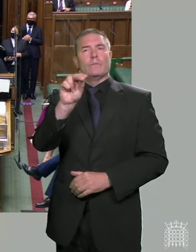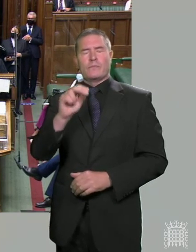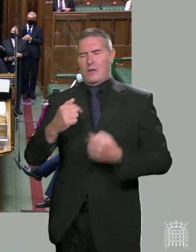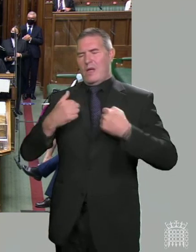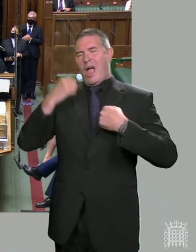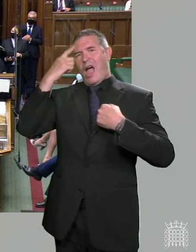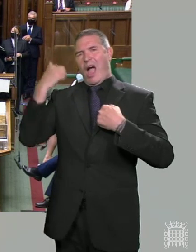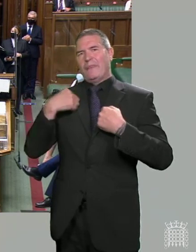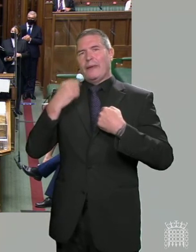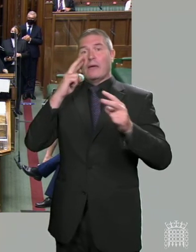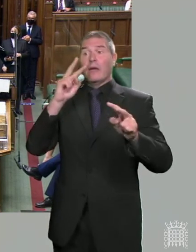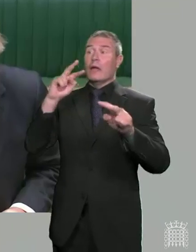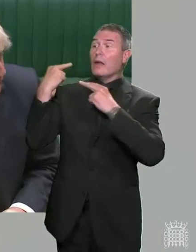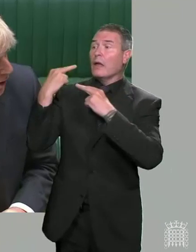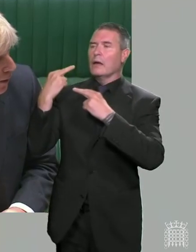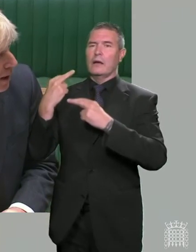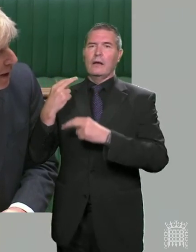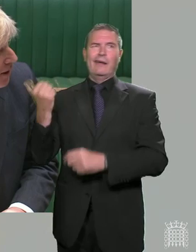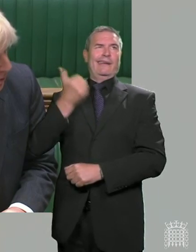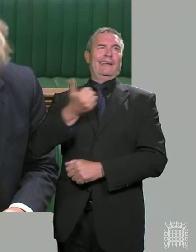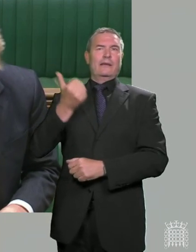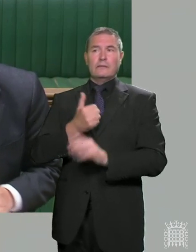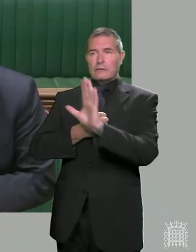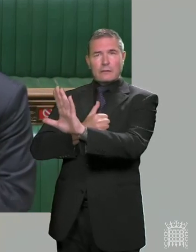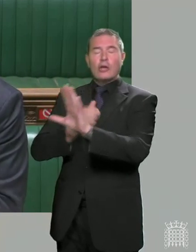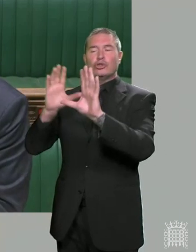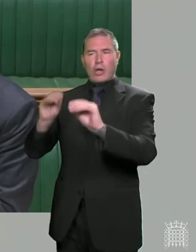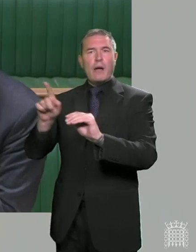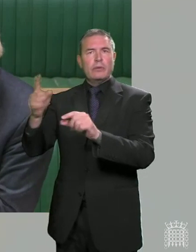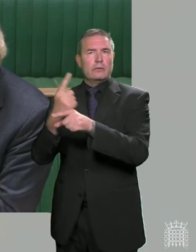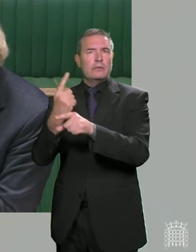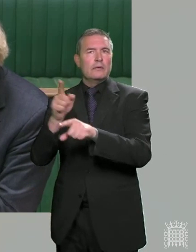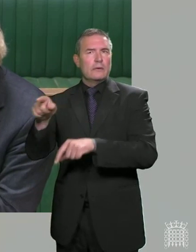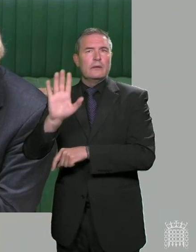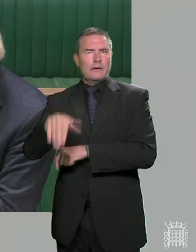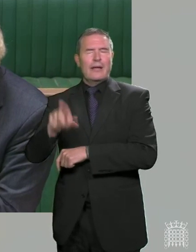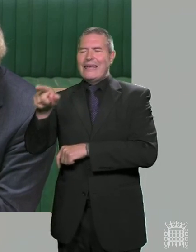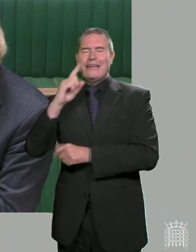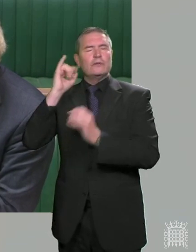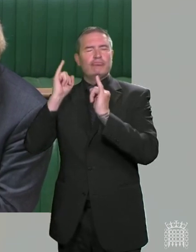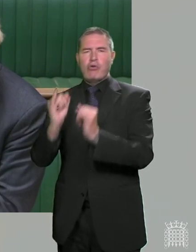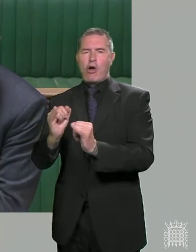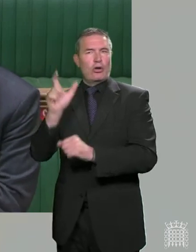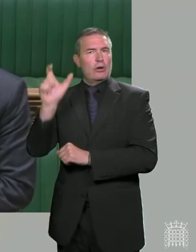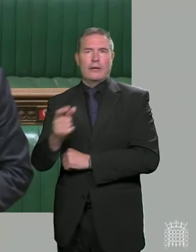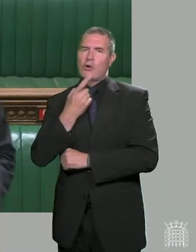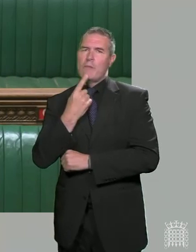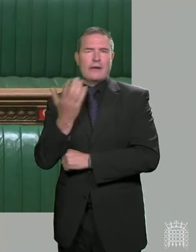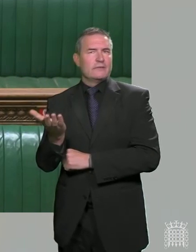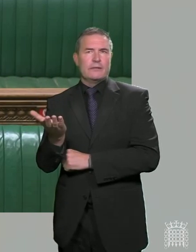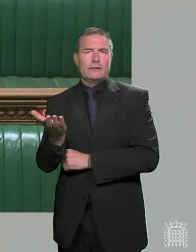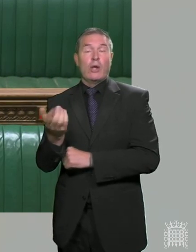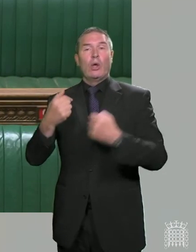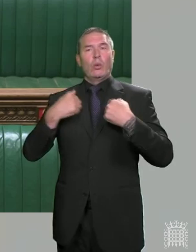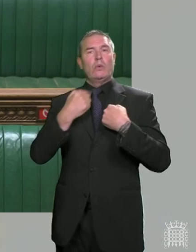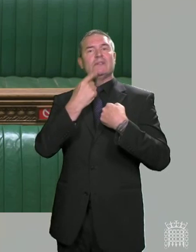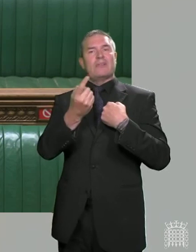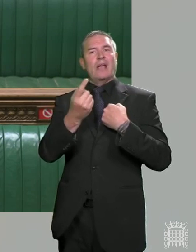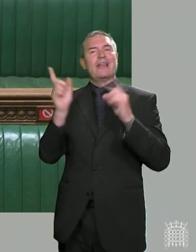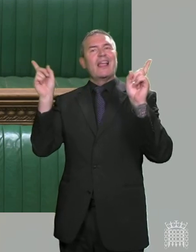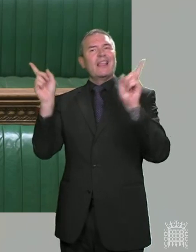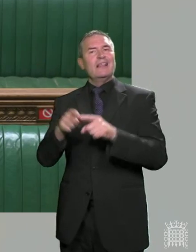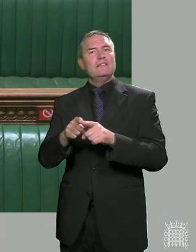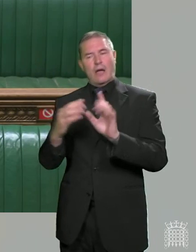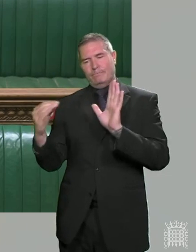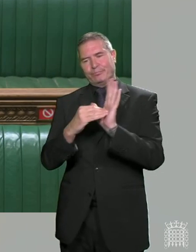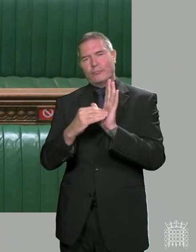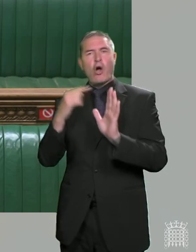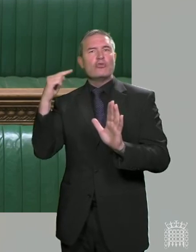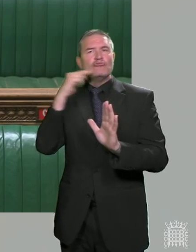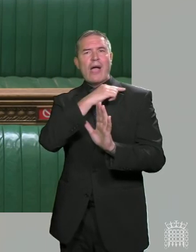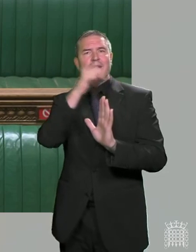No. Captain Hindsight needs to adjust his retrospectoscope, because he is completely wrong.